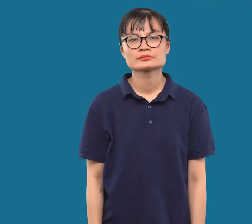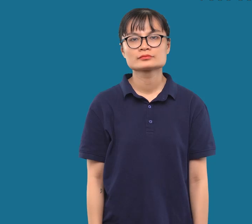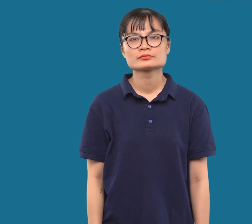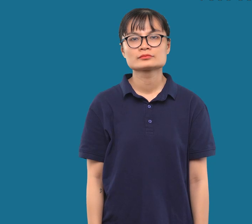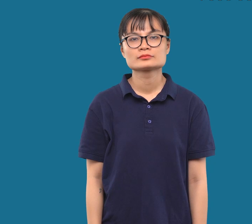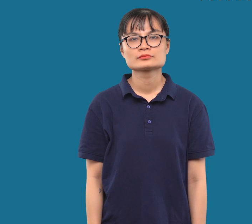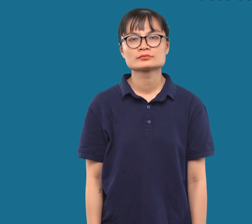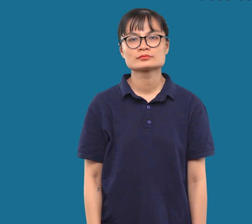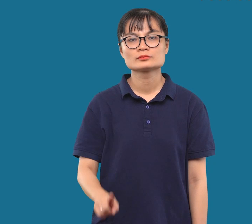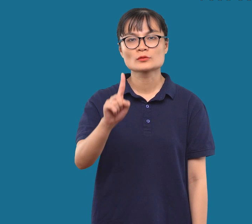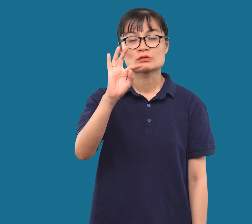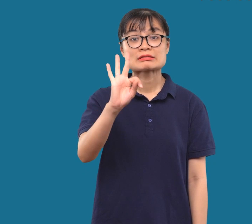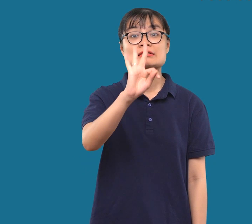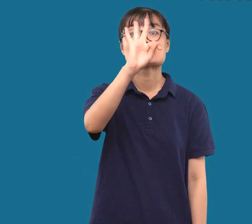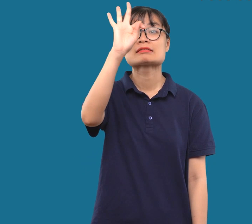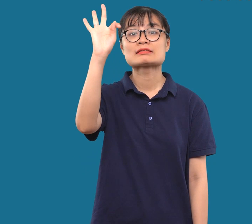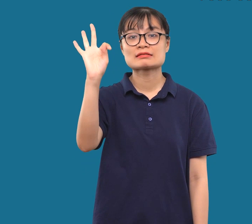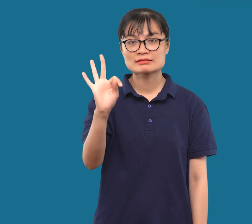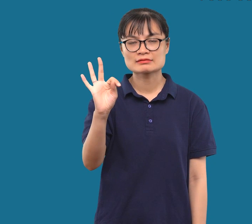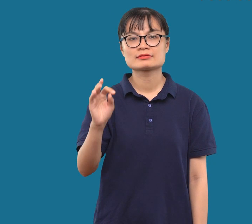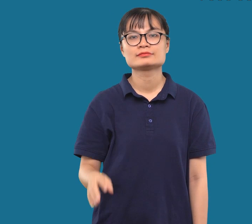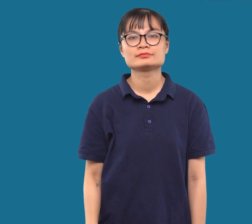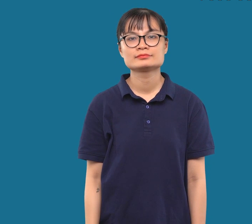1 000 000 000 (một tỉ)